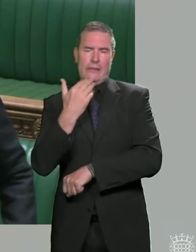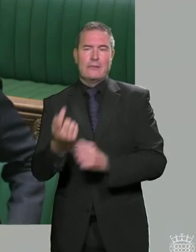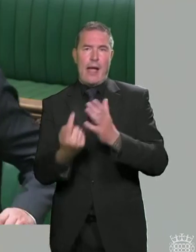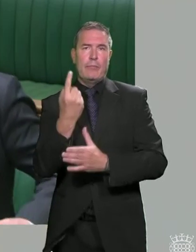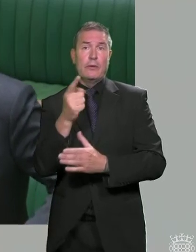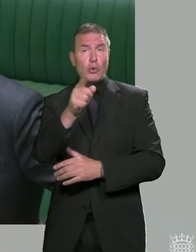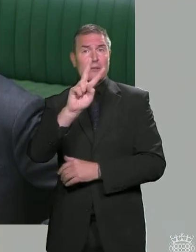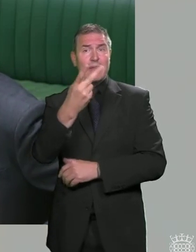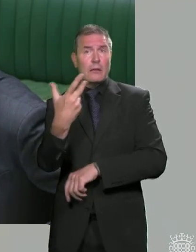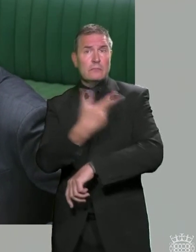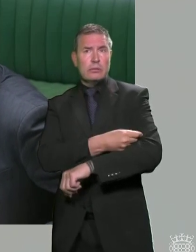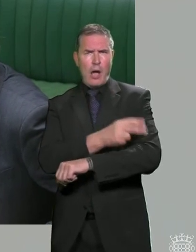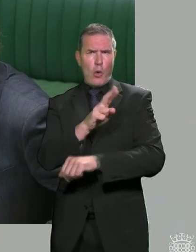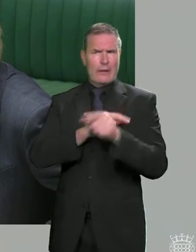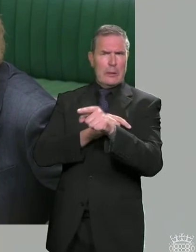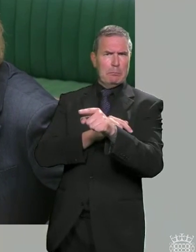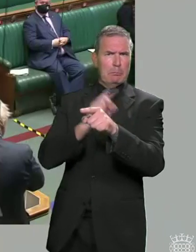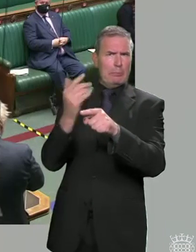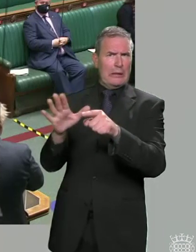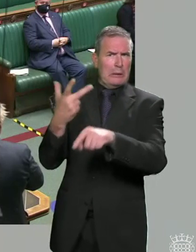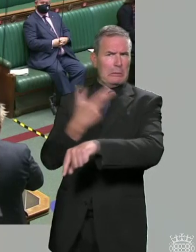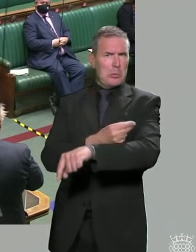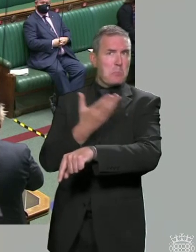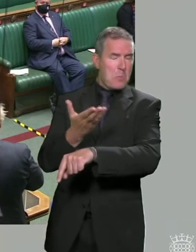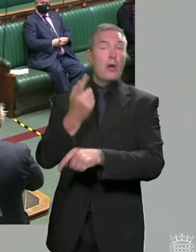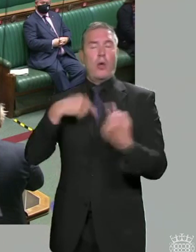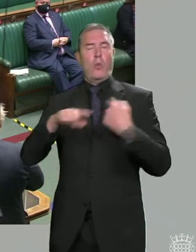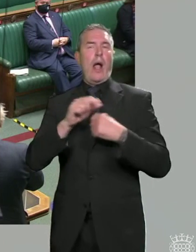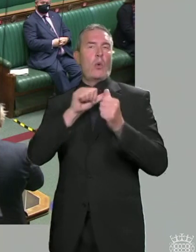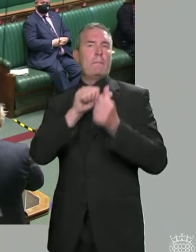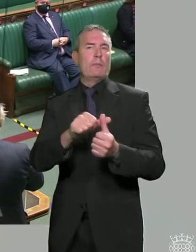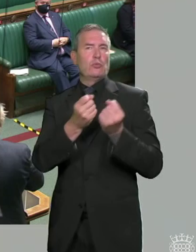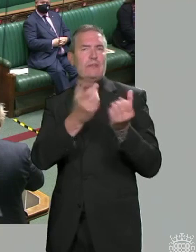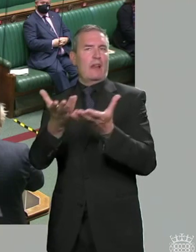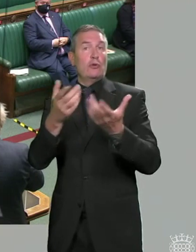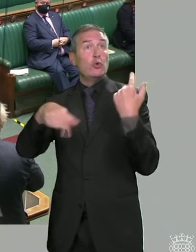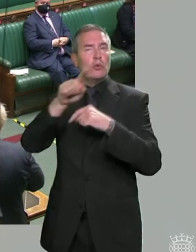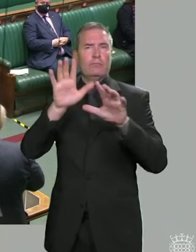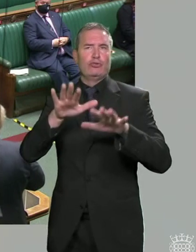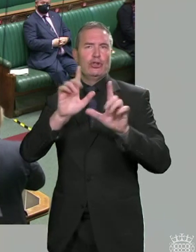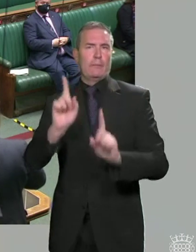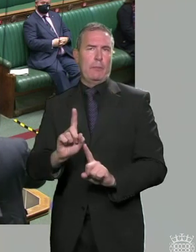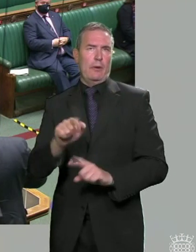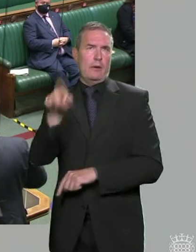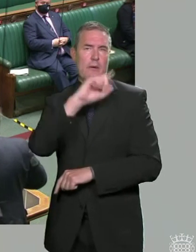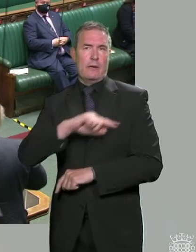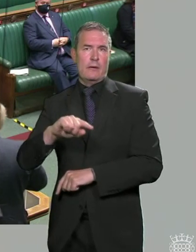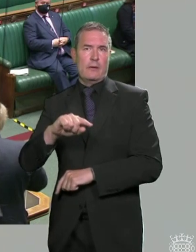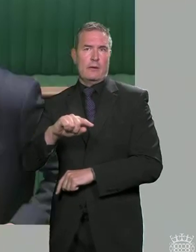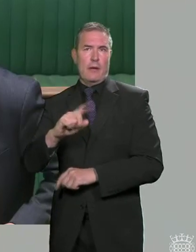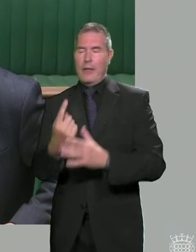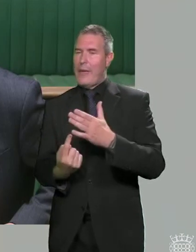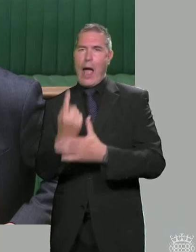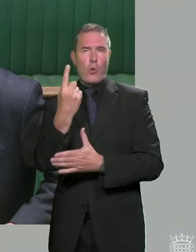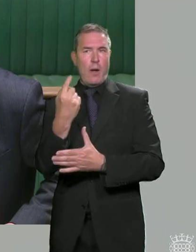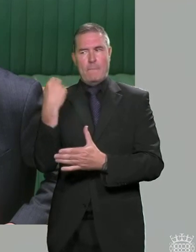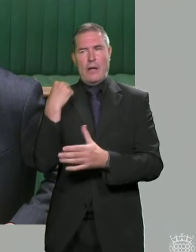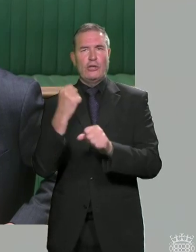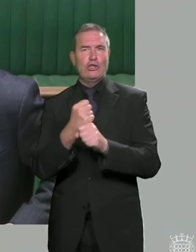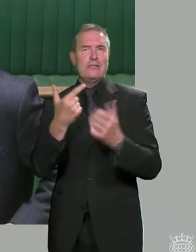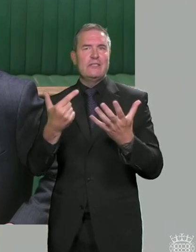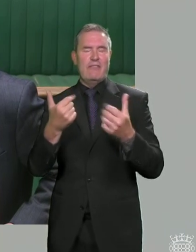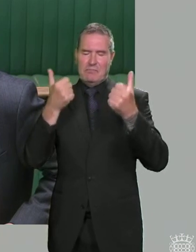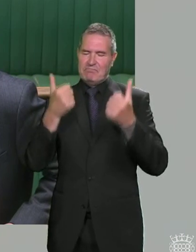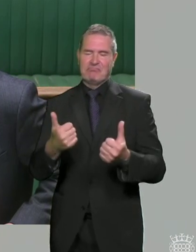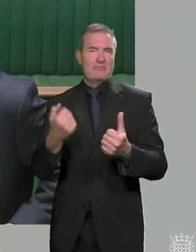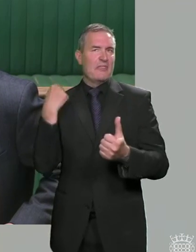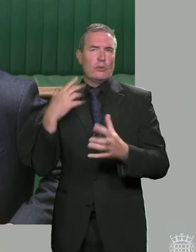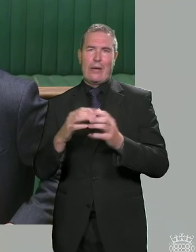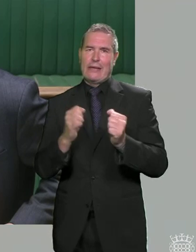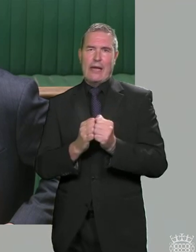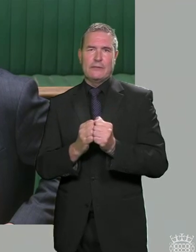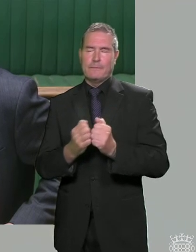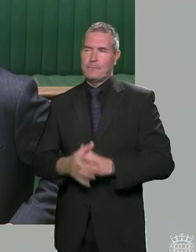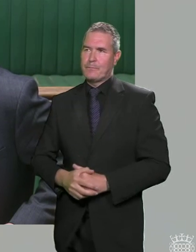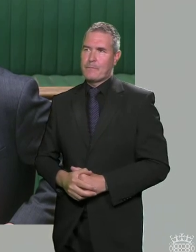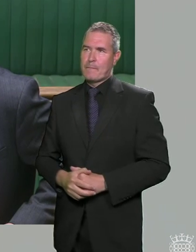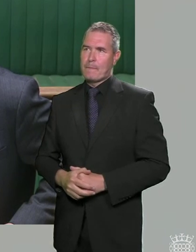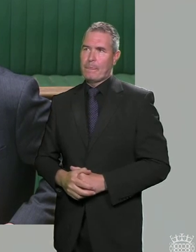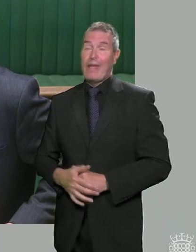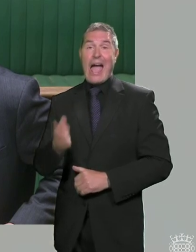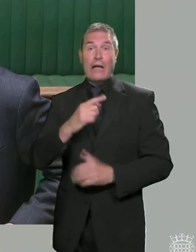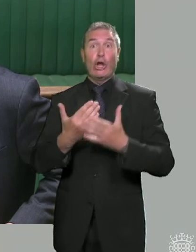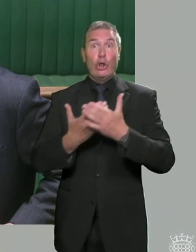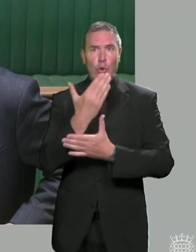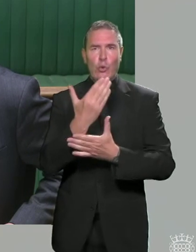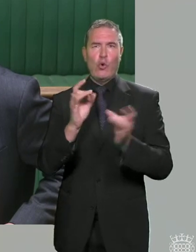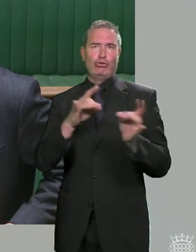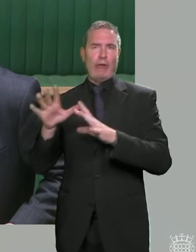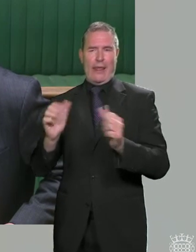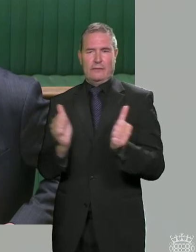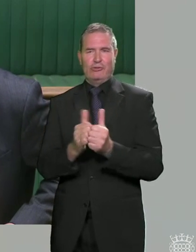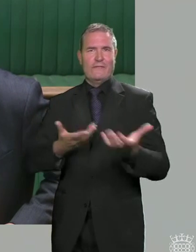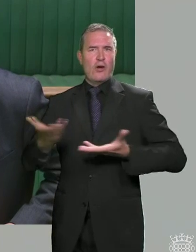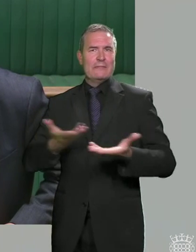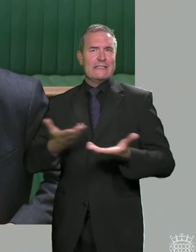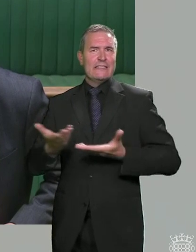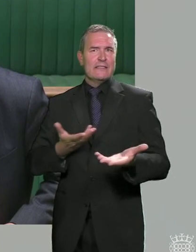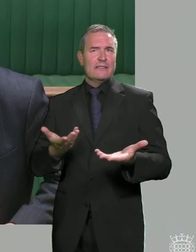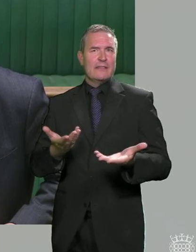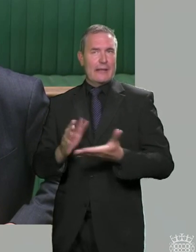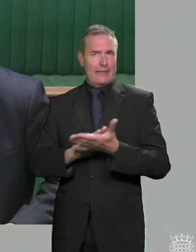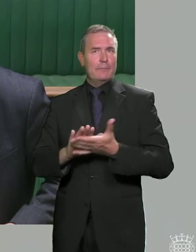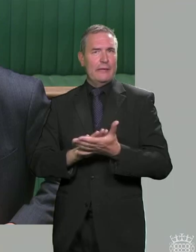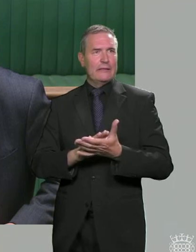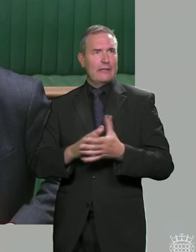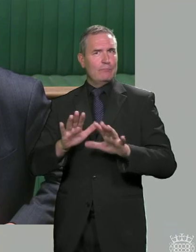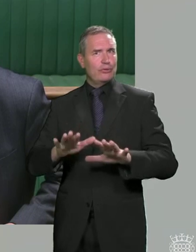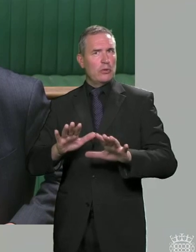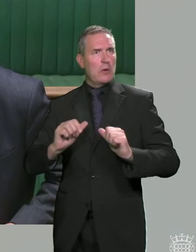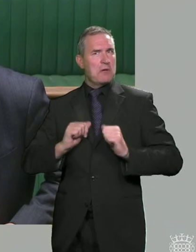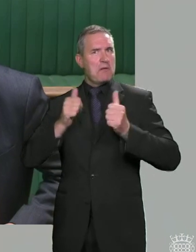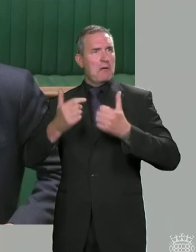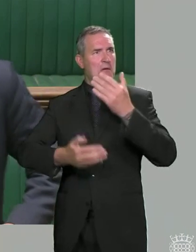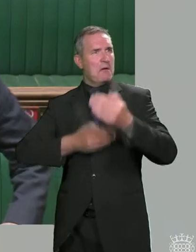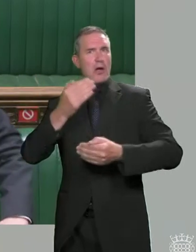I trust he has had his. We are delivering on our commitments to the British people—not only a great outcome at the G7 summit last weekend in Carbis Bay, but a new free trade agreement with Australia and building back better across our country.